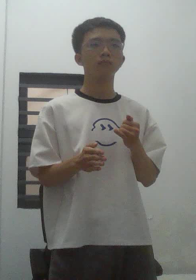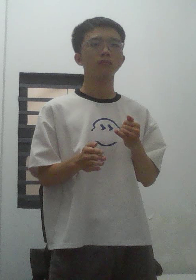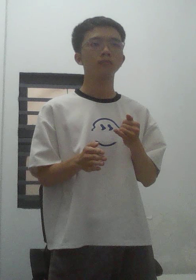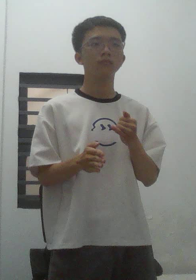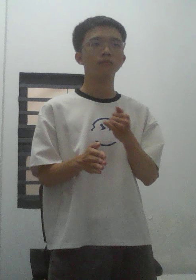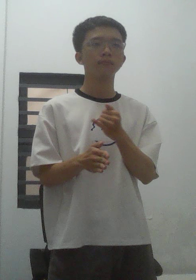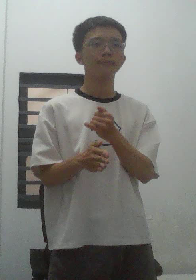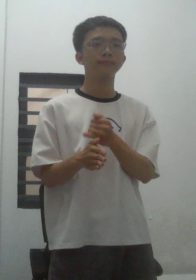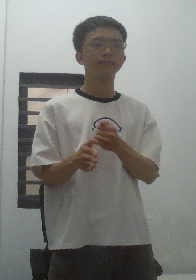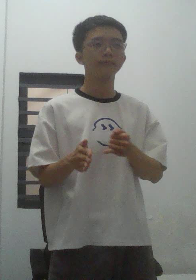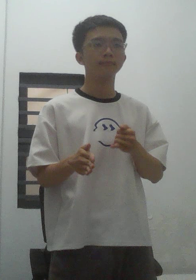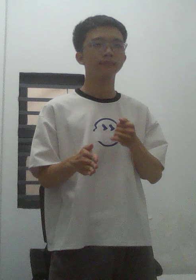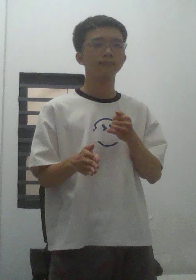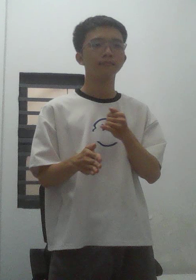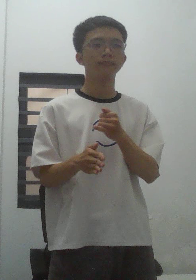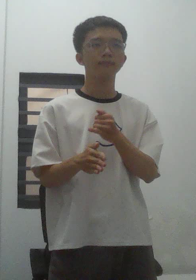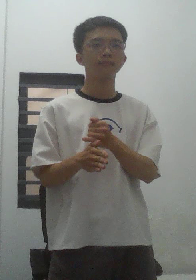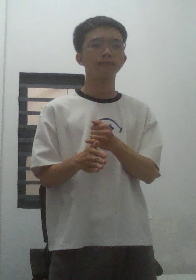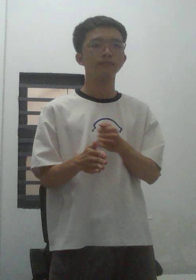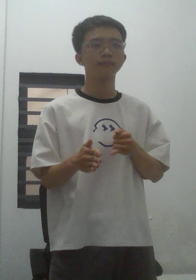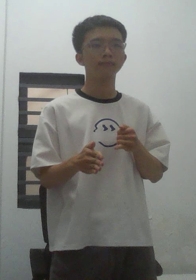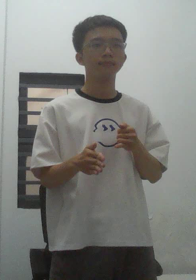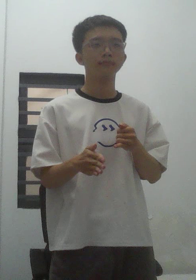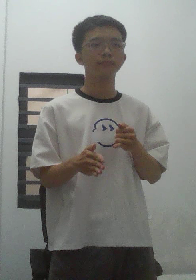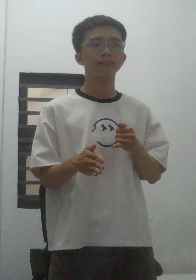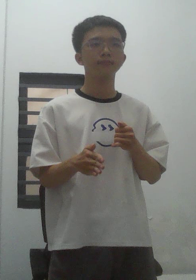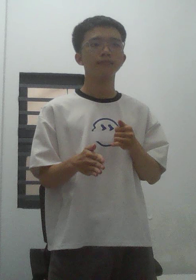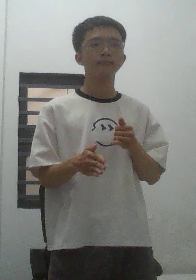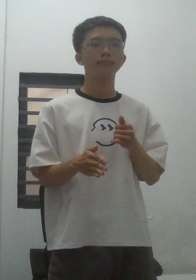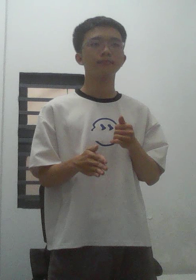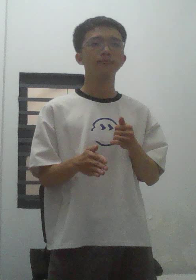cuoi thang